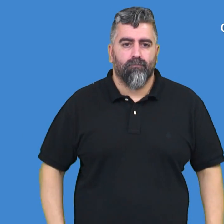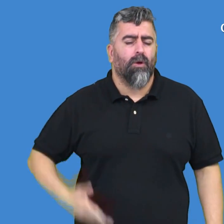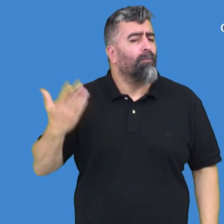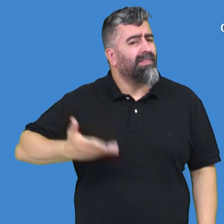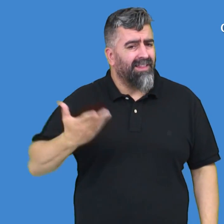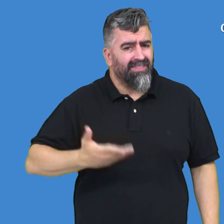importar